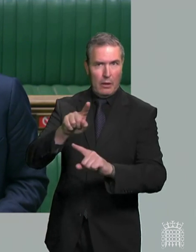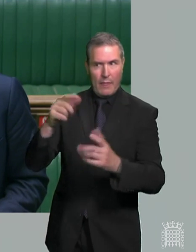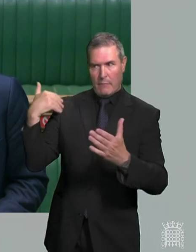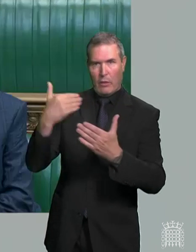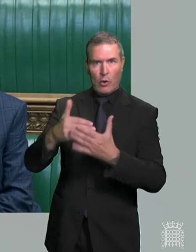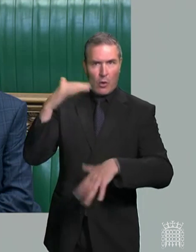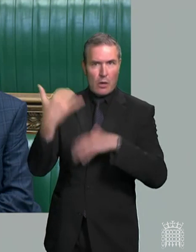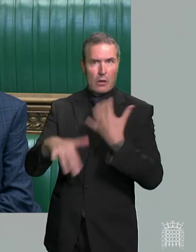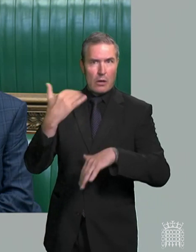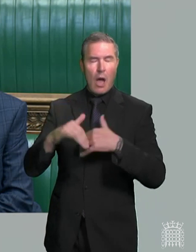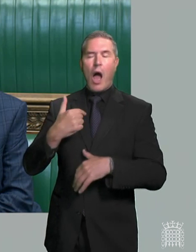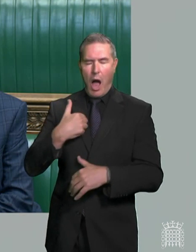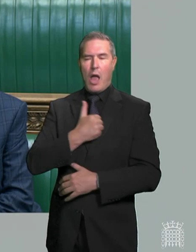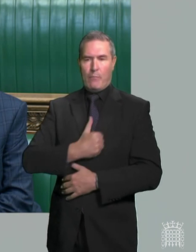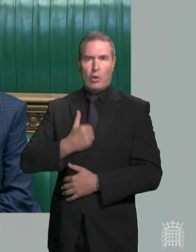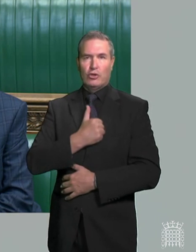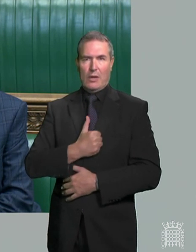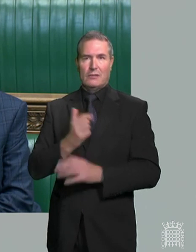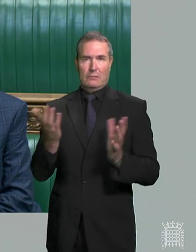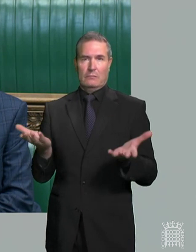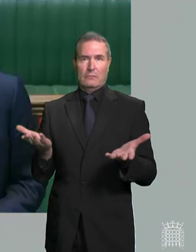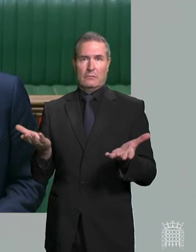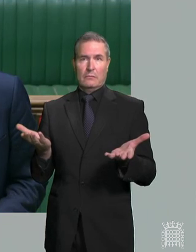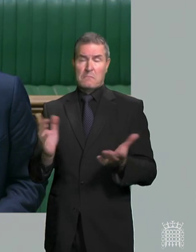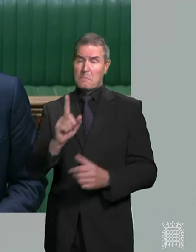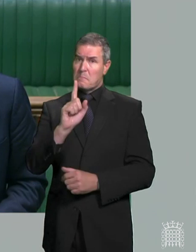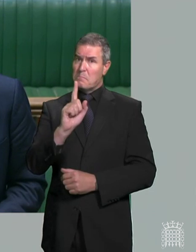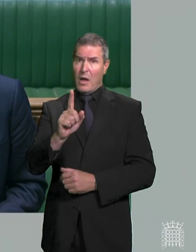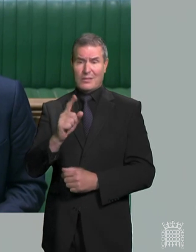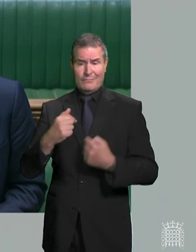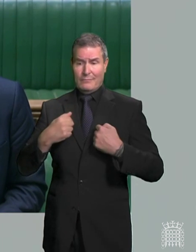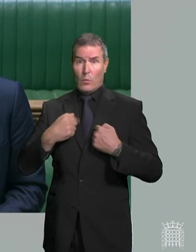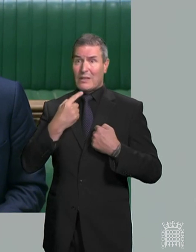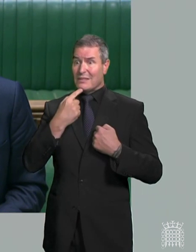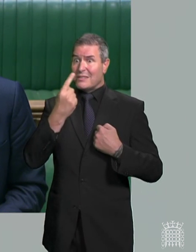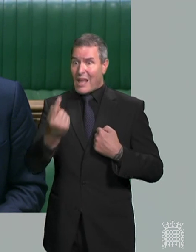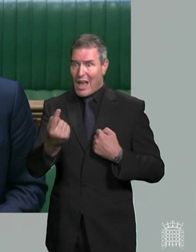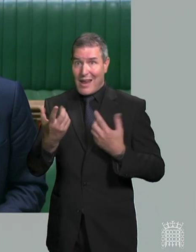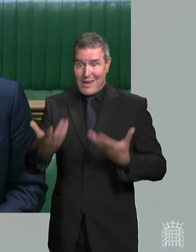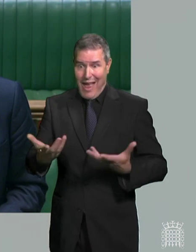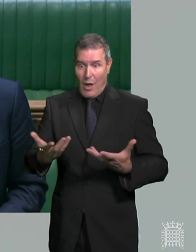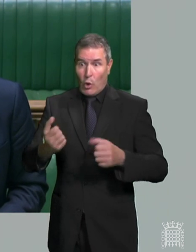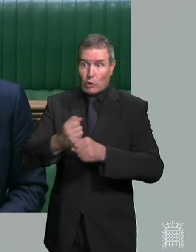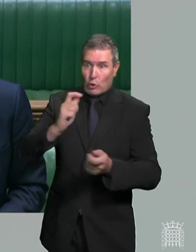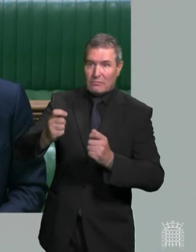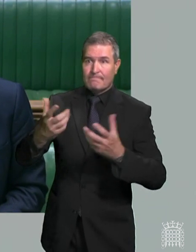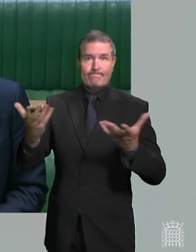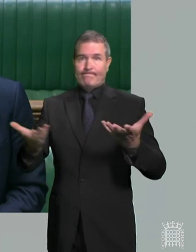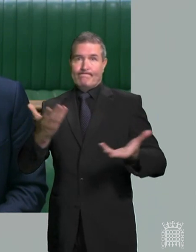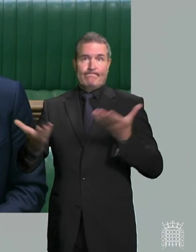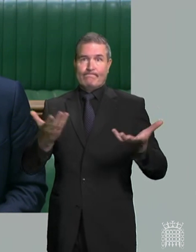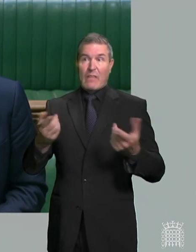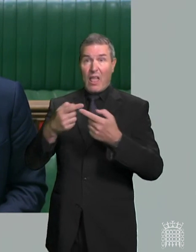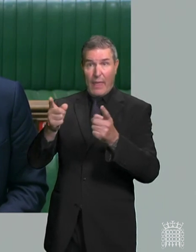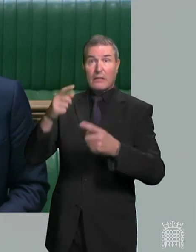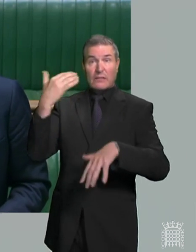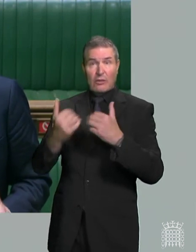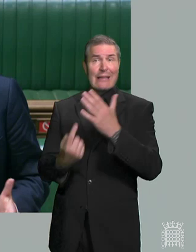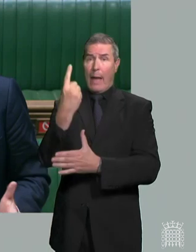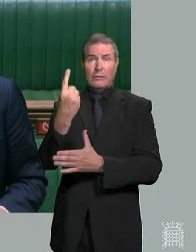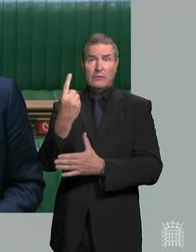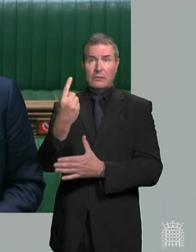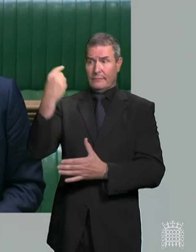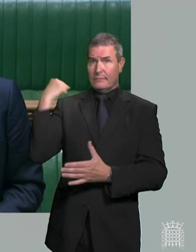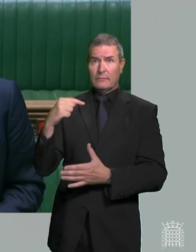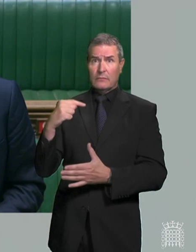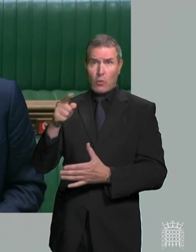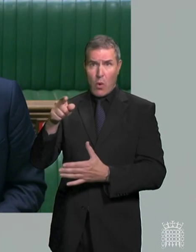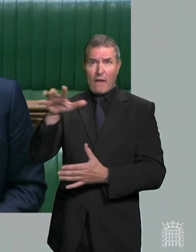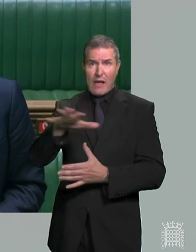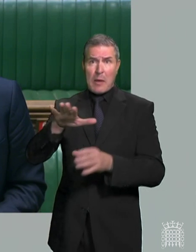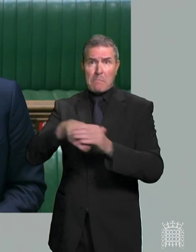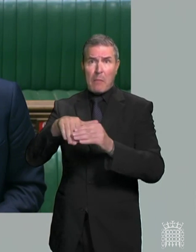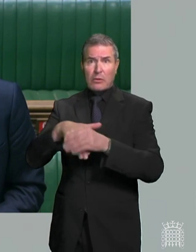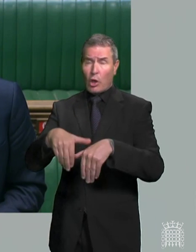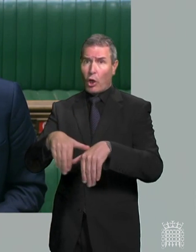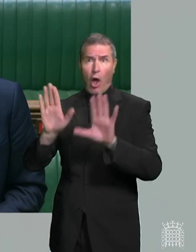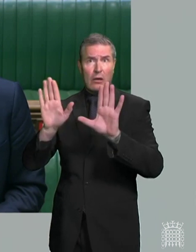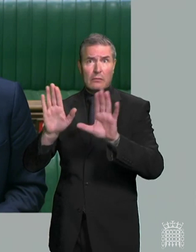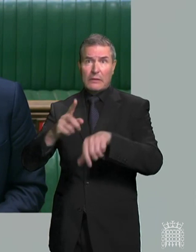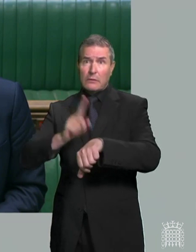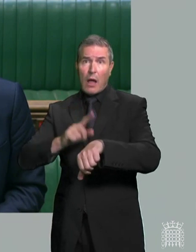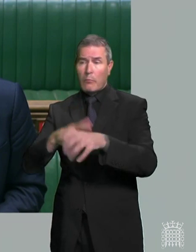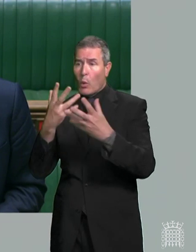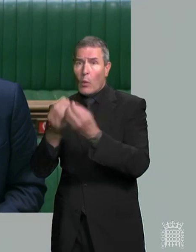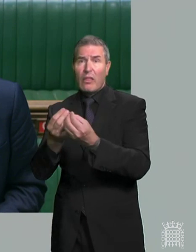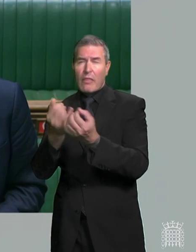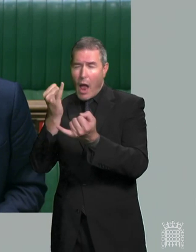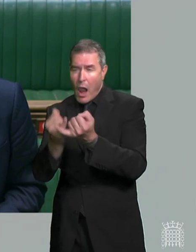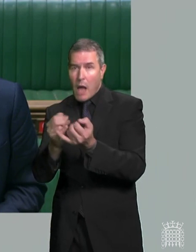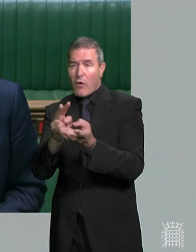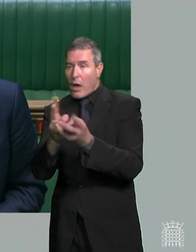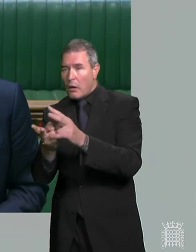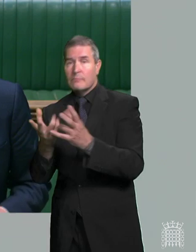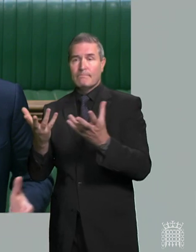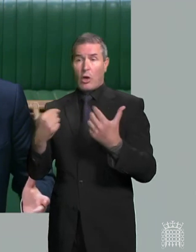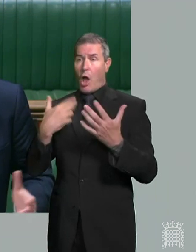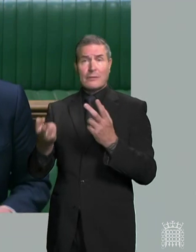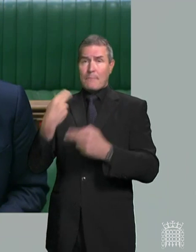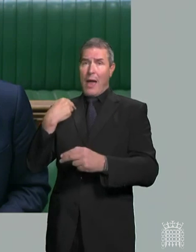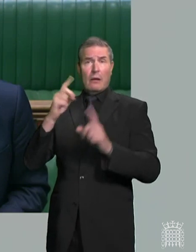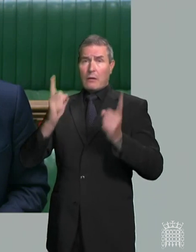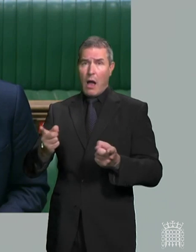All I can say is that nothing that I can say or do can take back the lost lives and the lost time spent with loved ones that he describes.